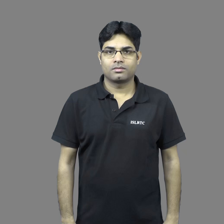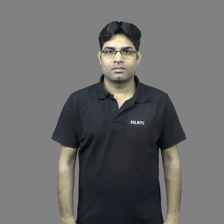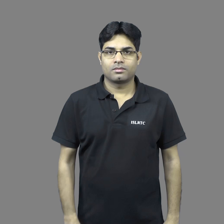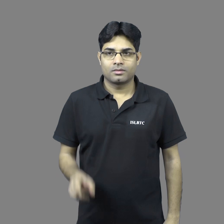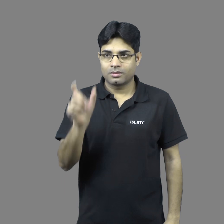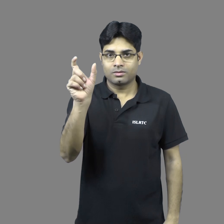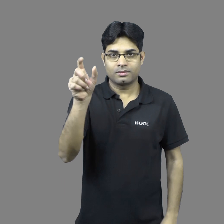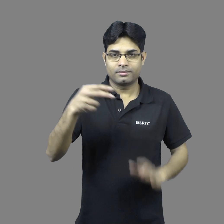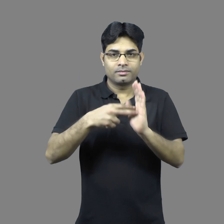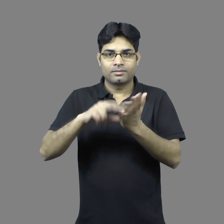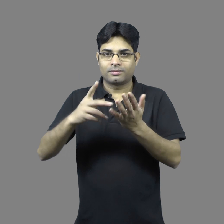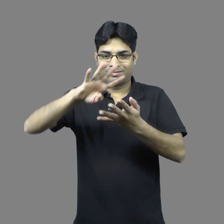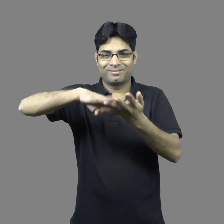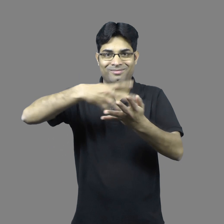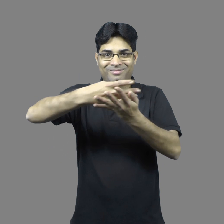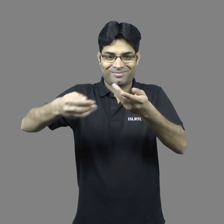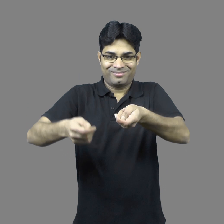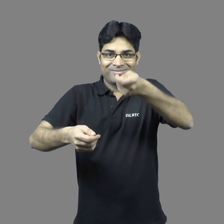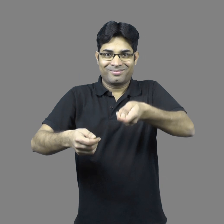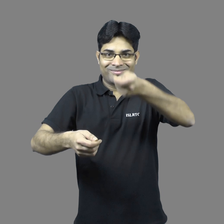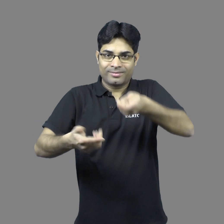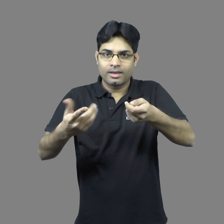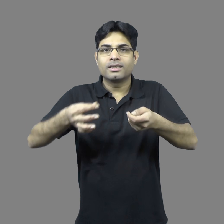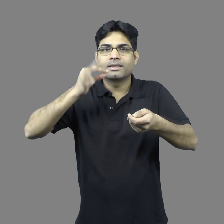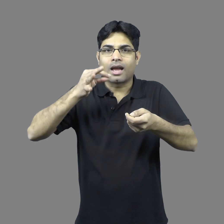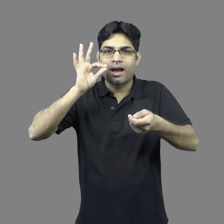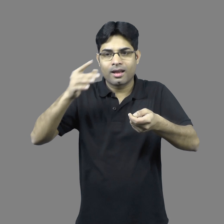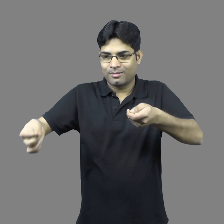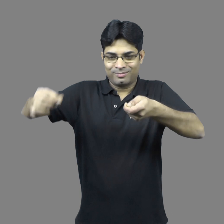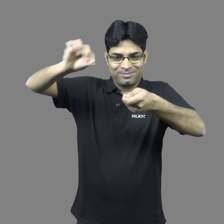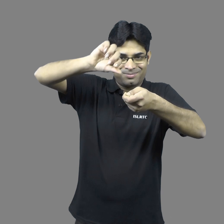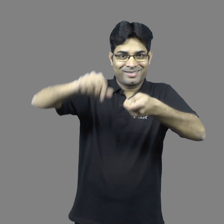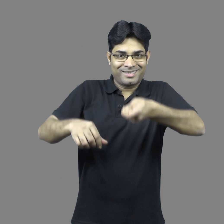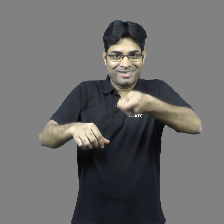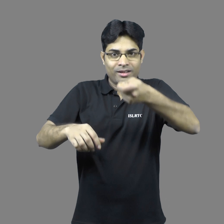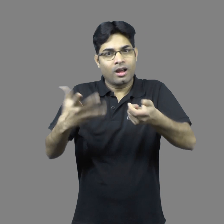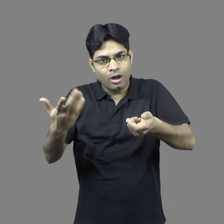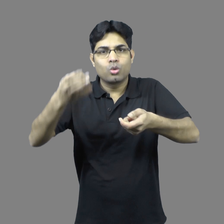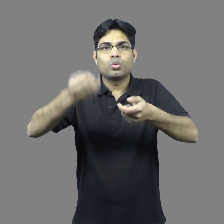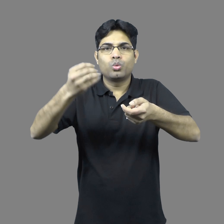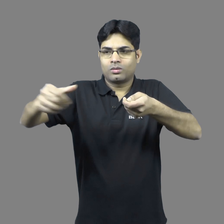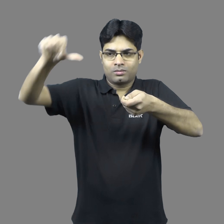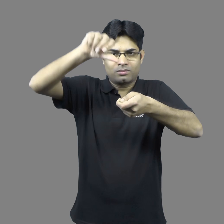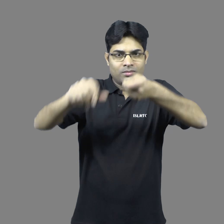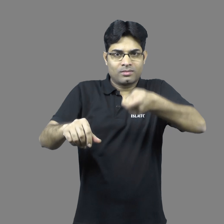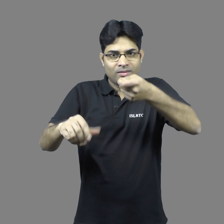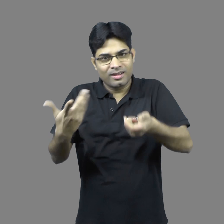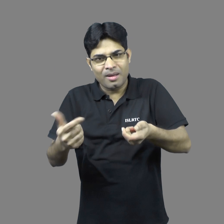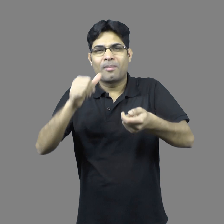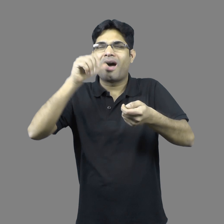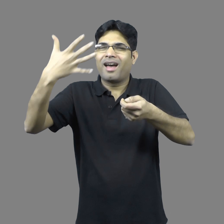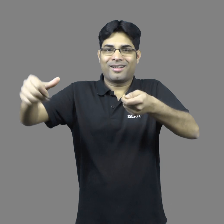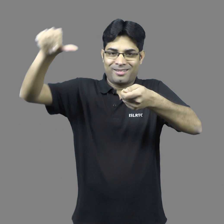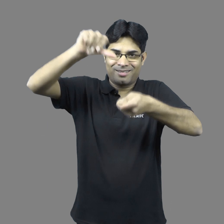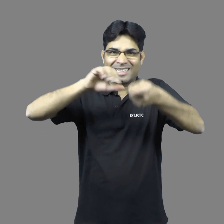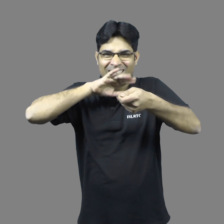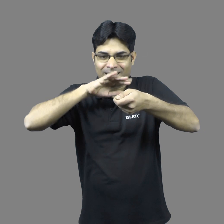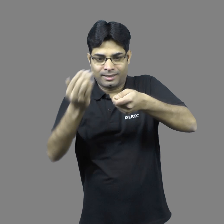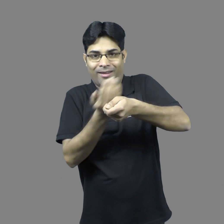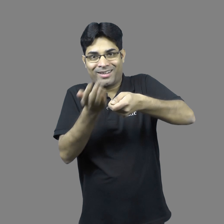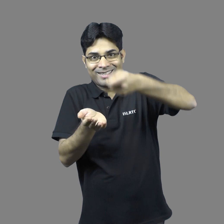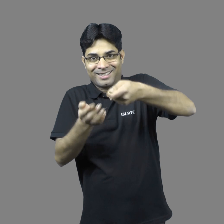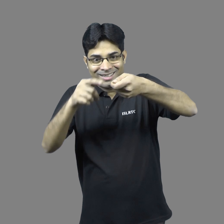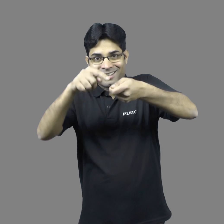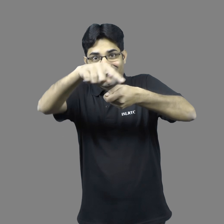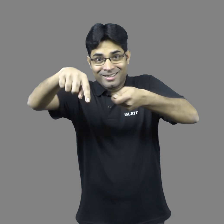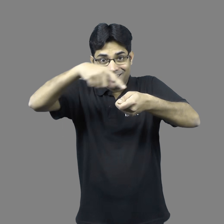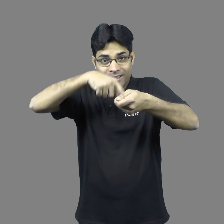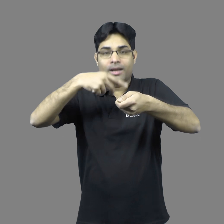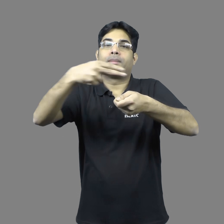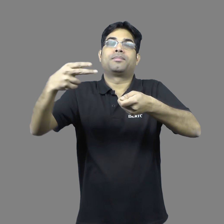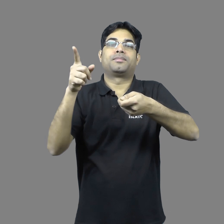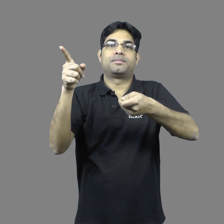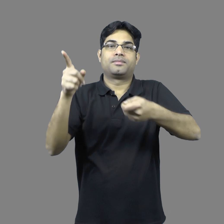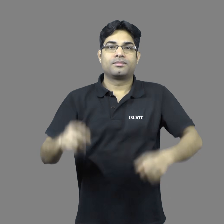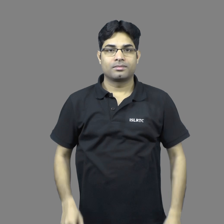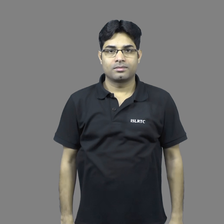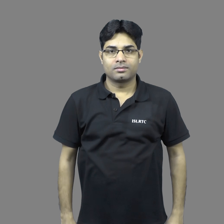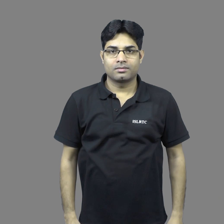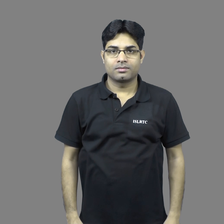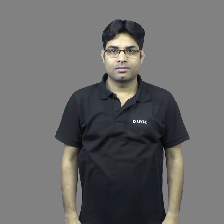Sieve Strainer